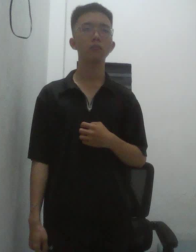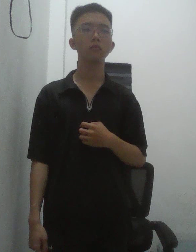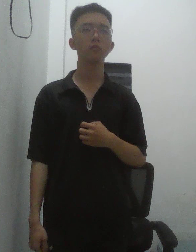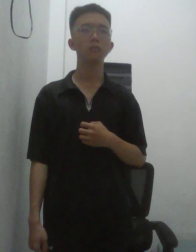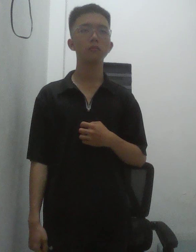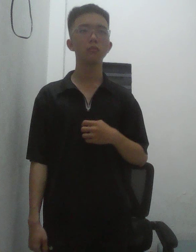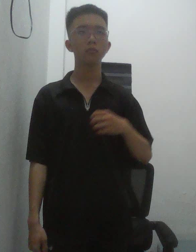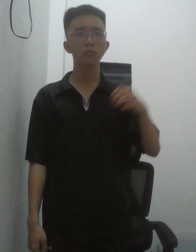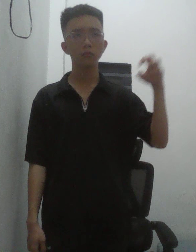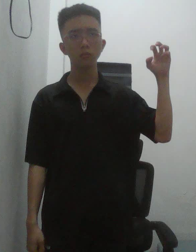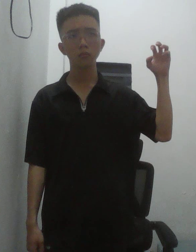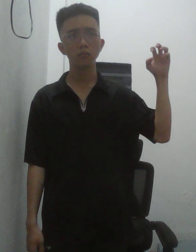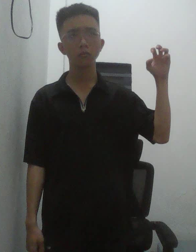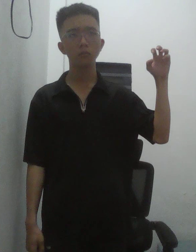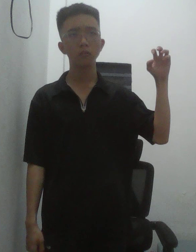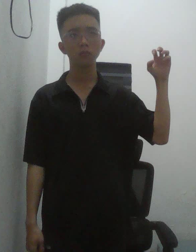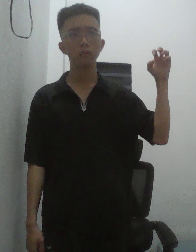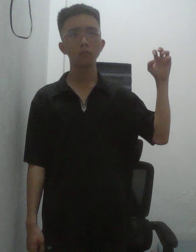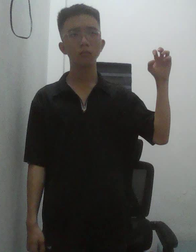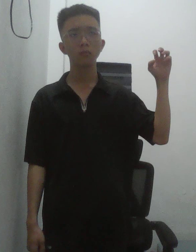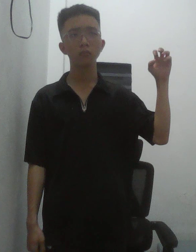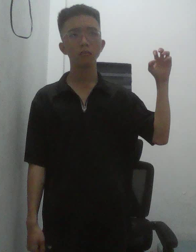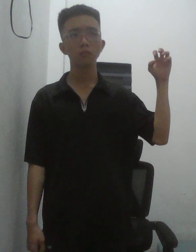tuc gian